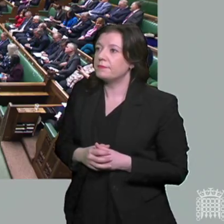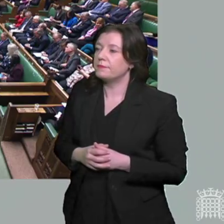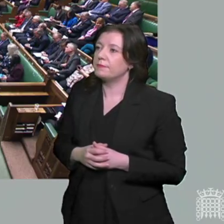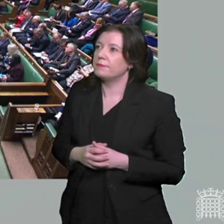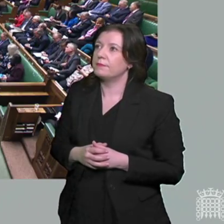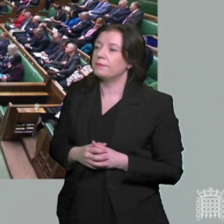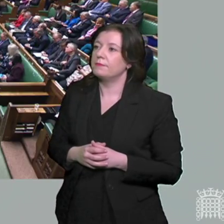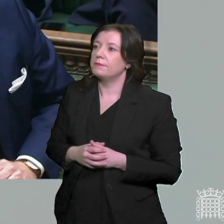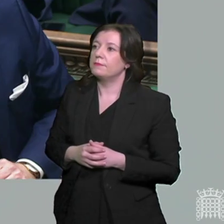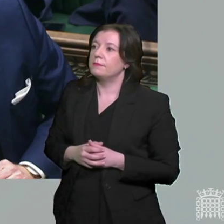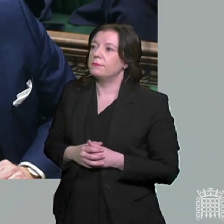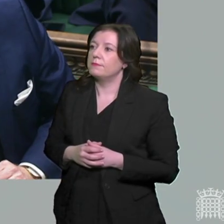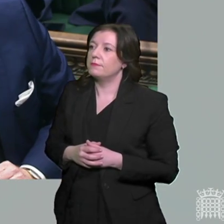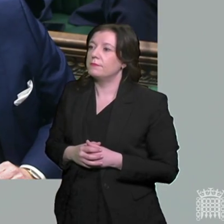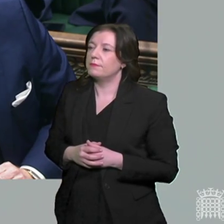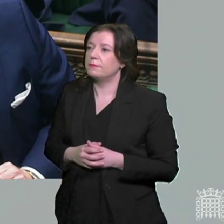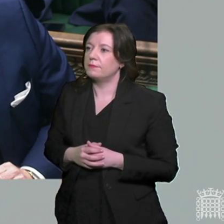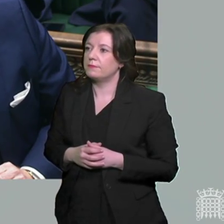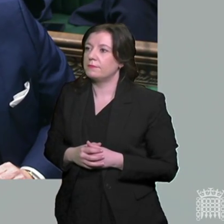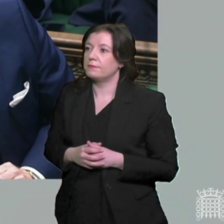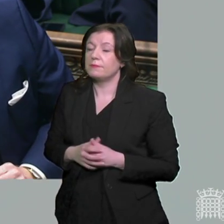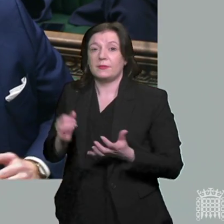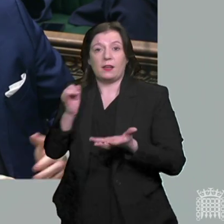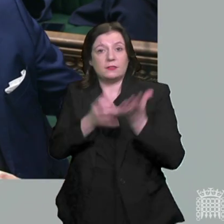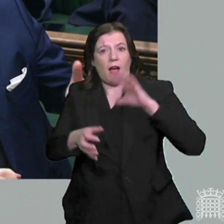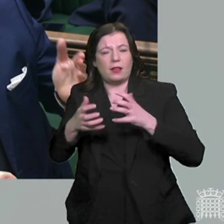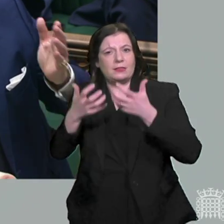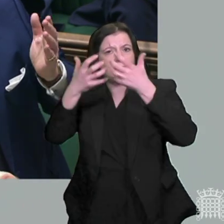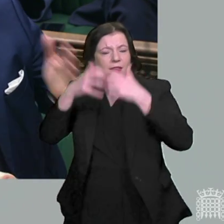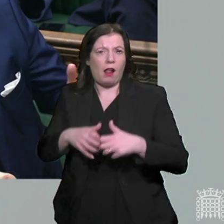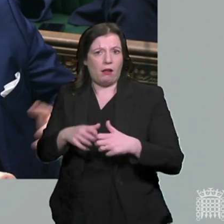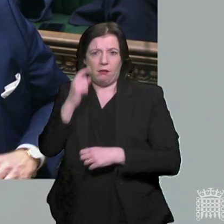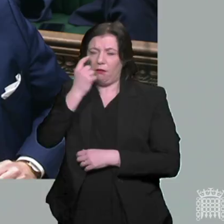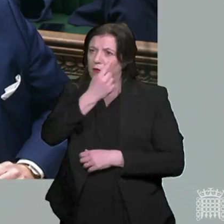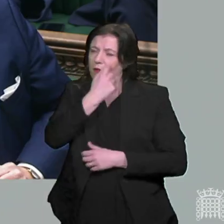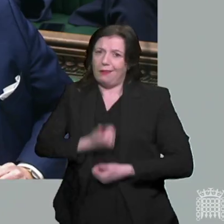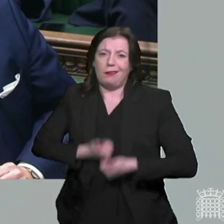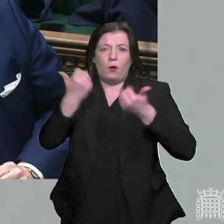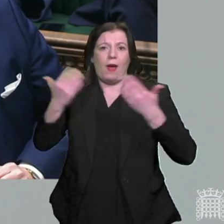We should all be incredibly proud that nowhere is driving the science and technology revolution more than the north-east economy.